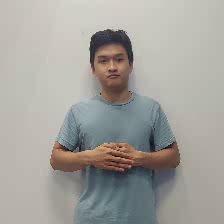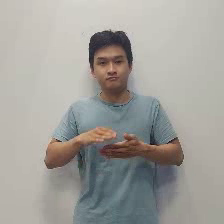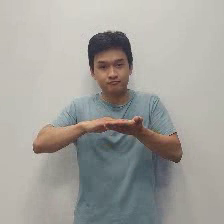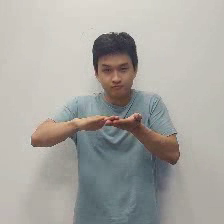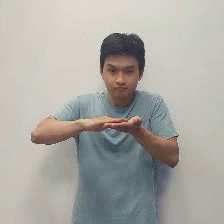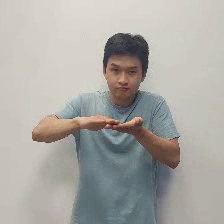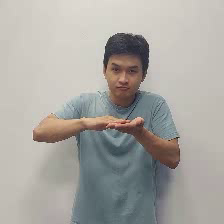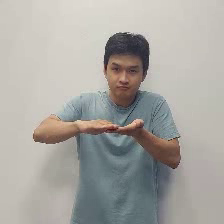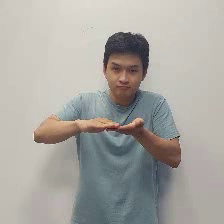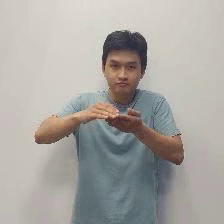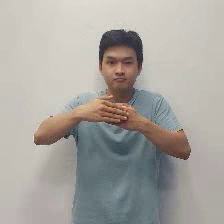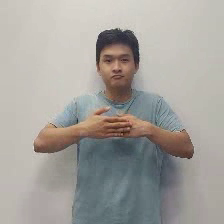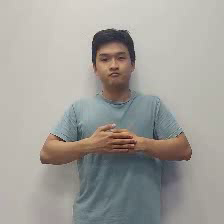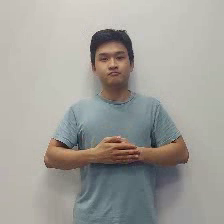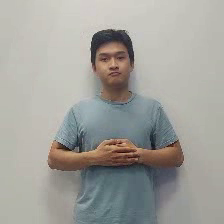Xin lỗi